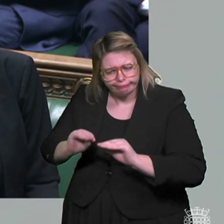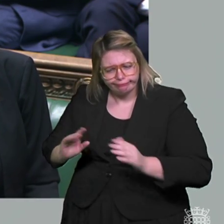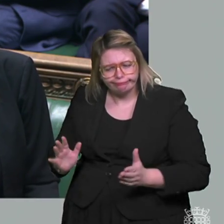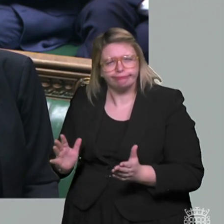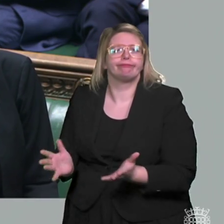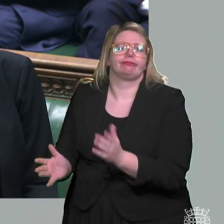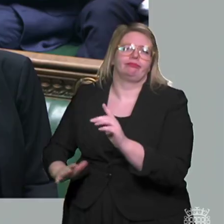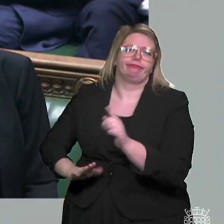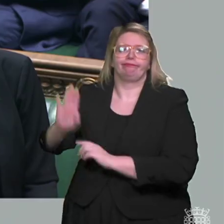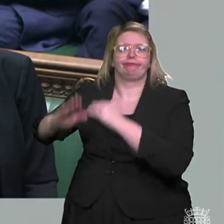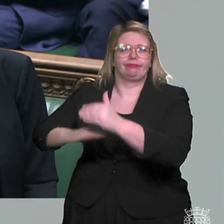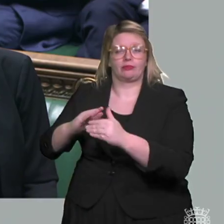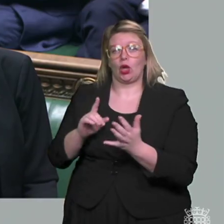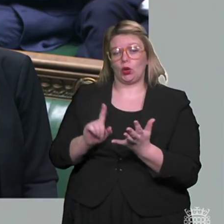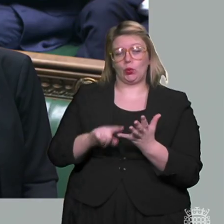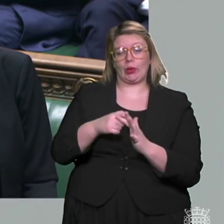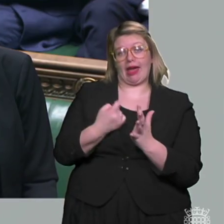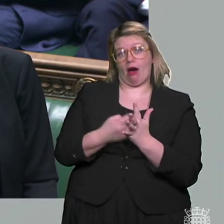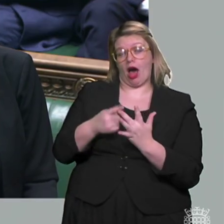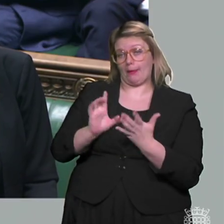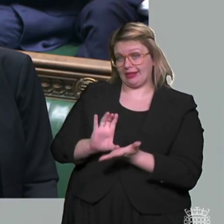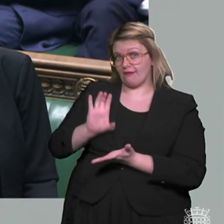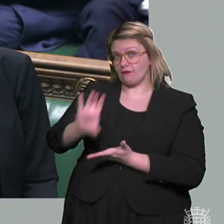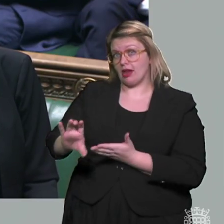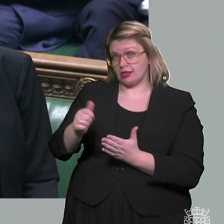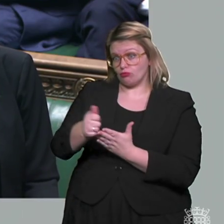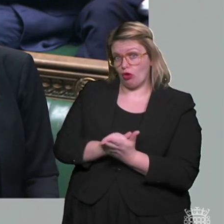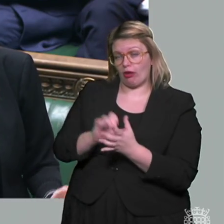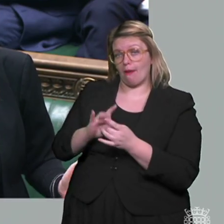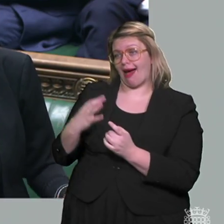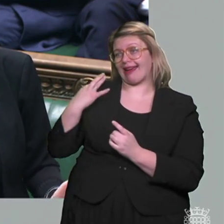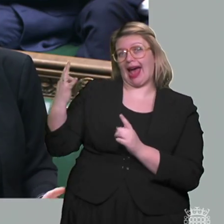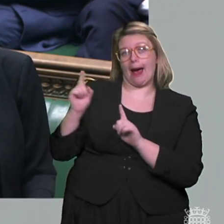UKRI has already funded STEM inspiration programmes such as the STEM ambassadors.